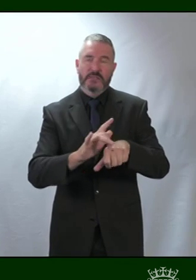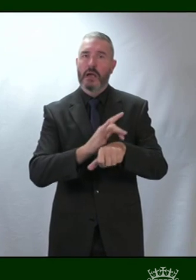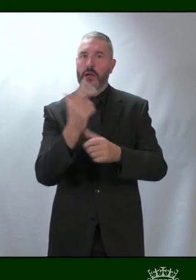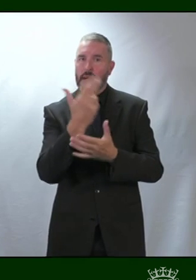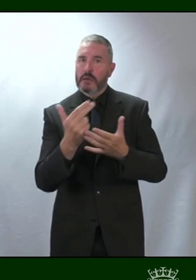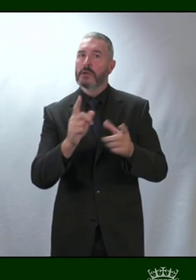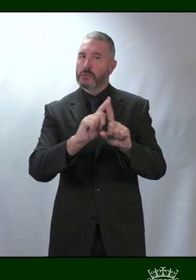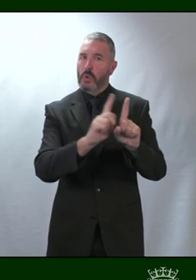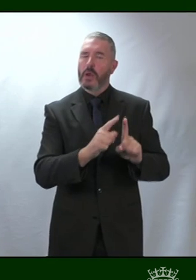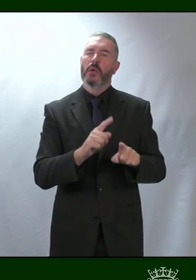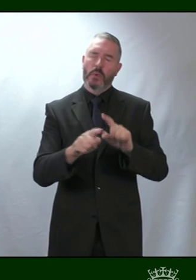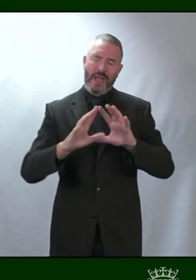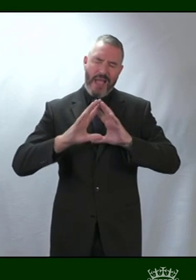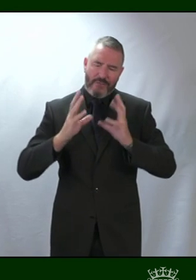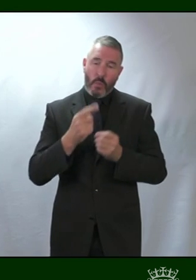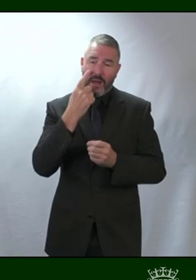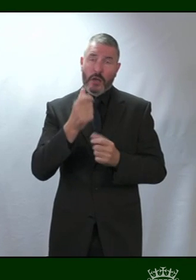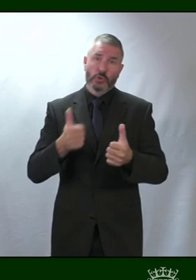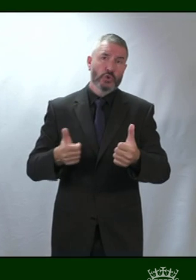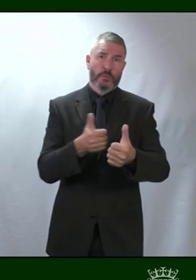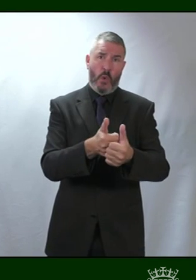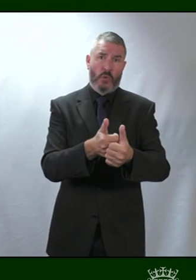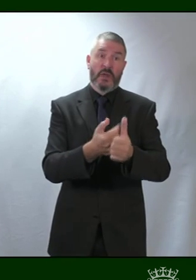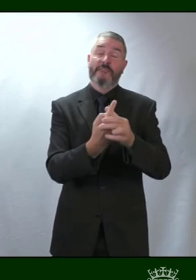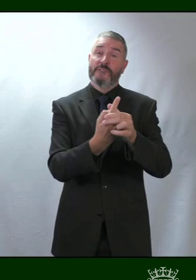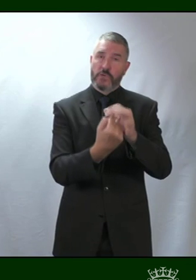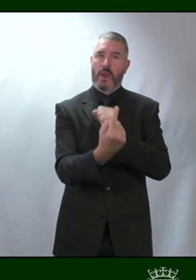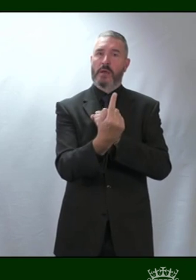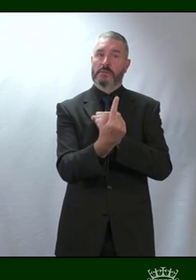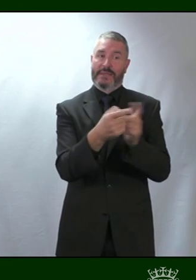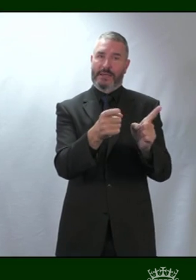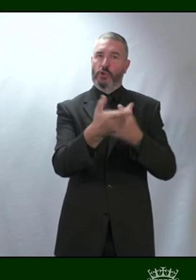We will do whatever we can to support the freelancers whom my hon.